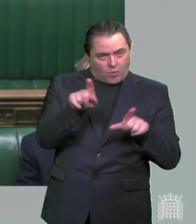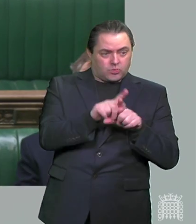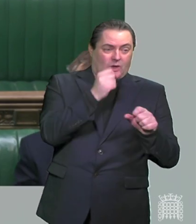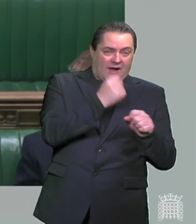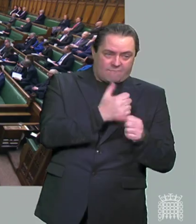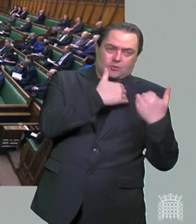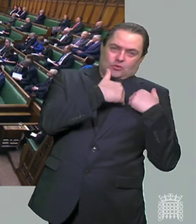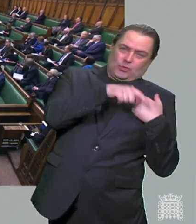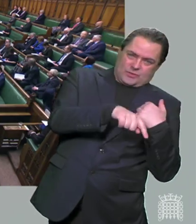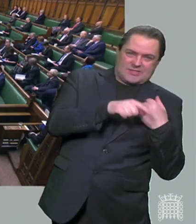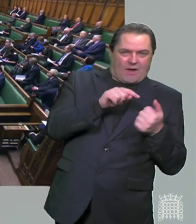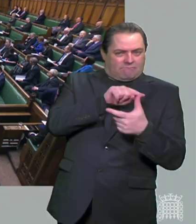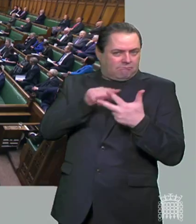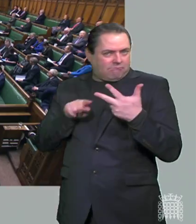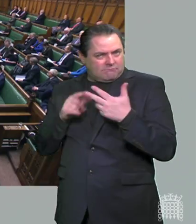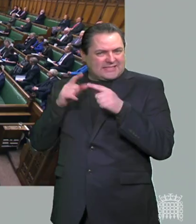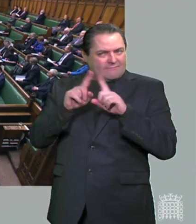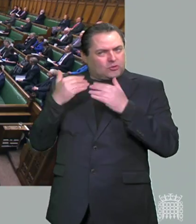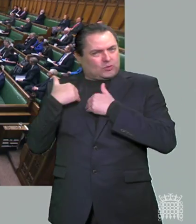I call the Chair of the Justice Committee.